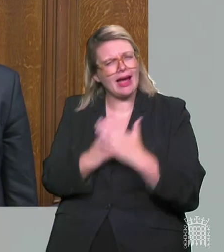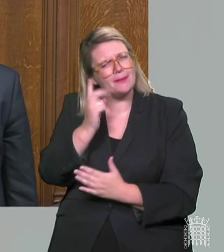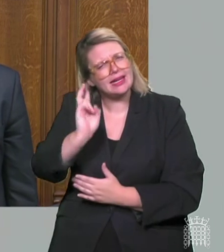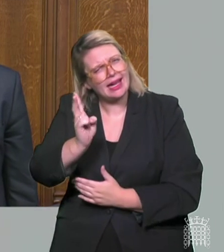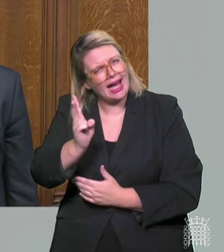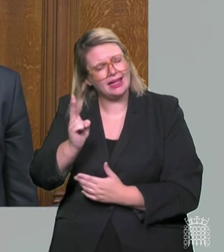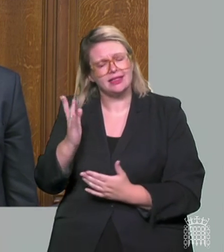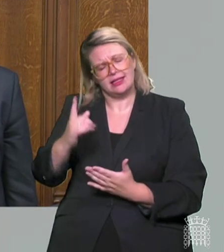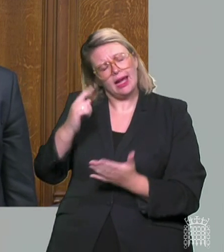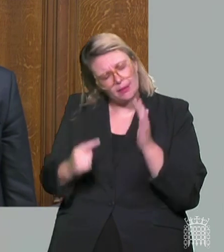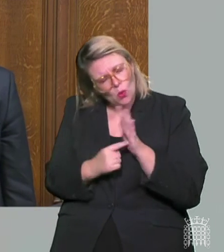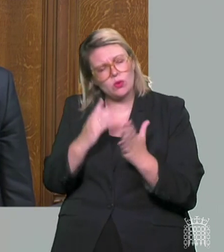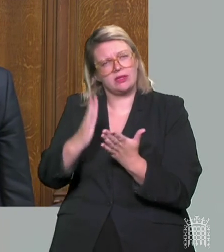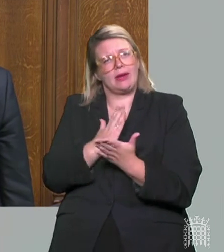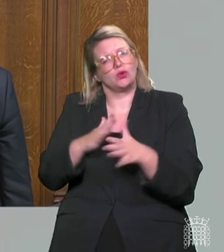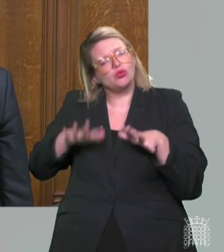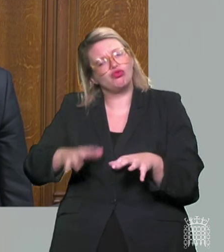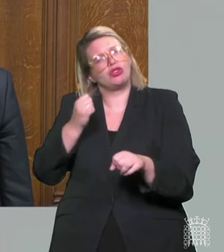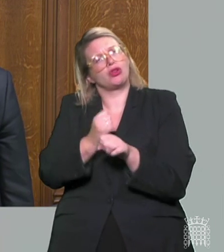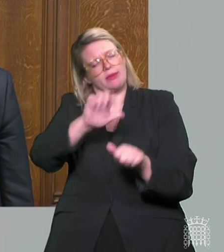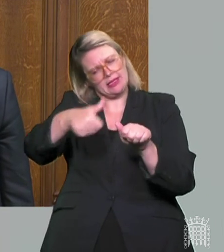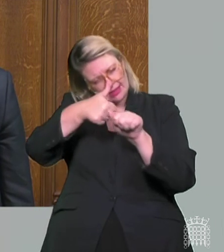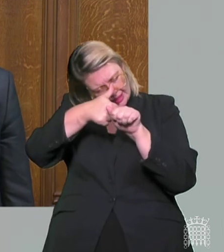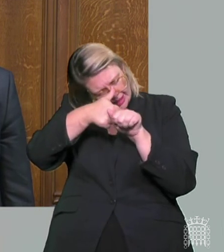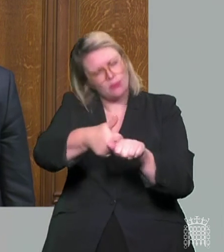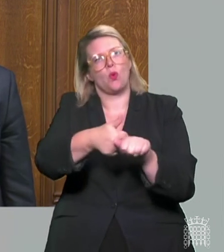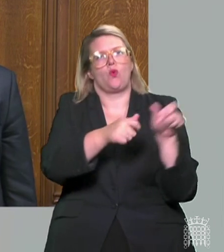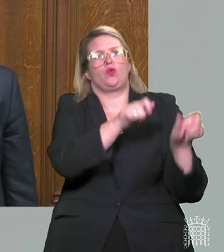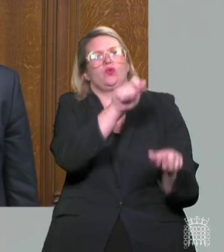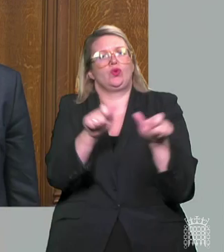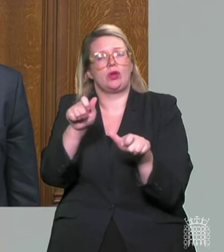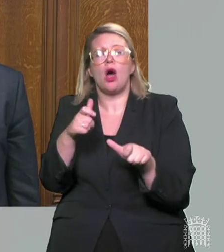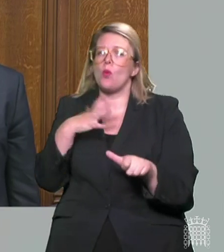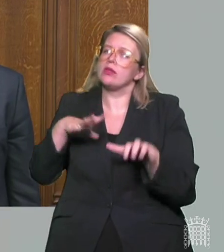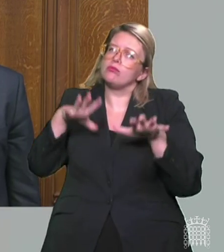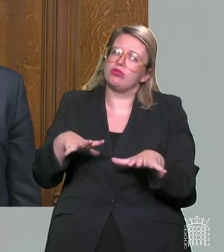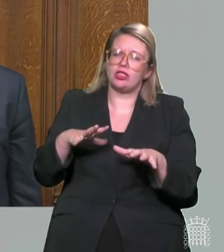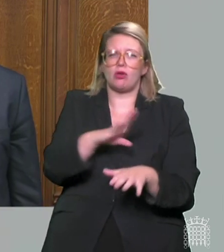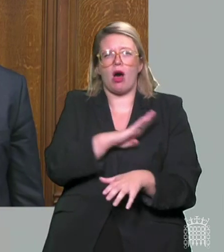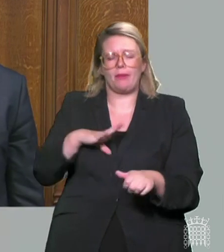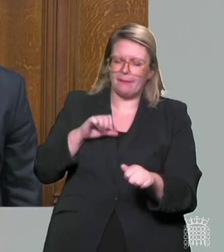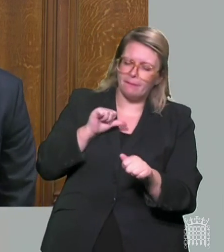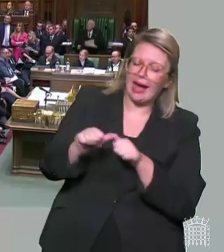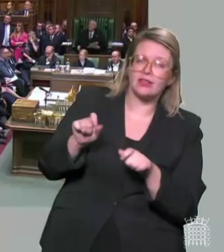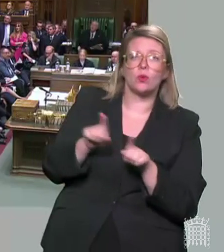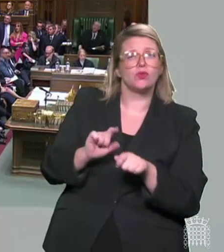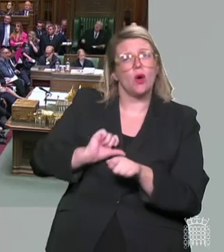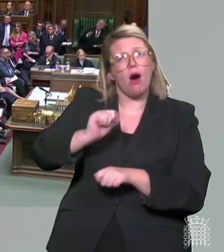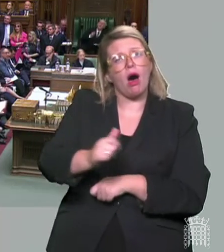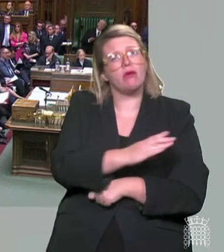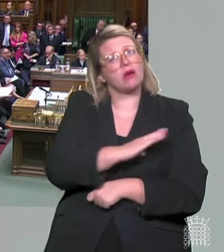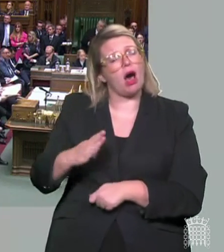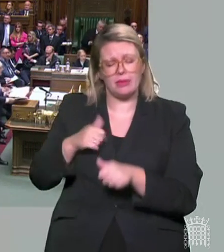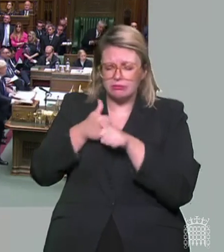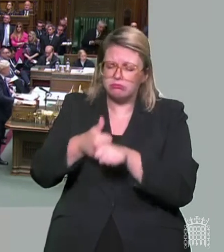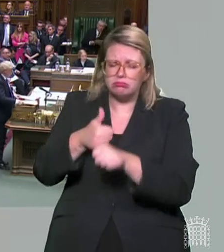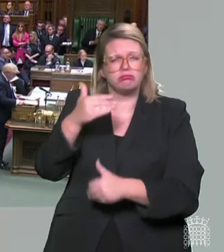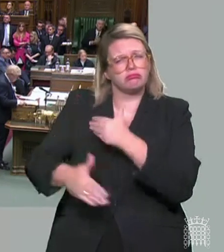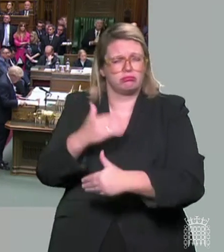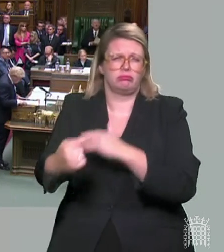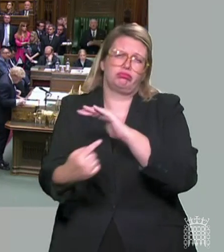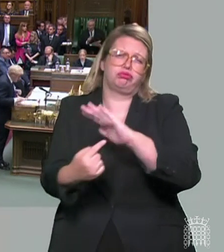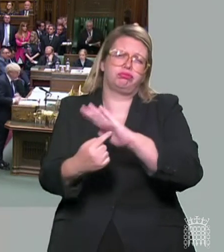Will he redouble his commitment to making sure that this is the best country in the world to serve in the military and to be a veteran or their family?